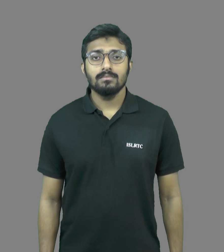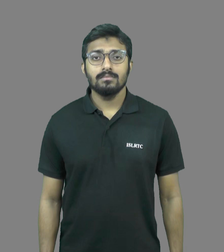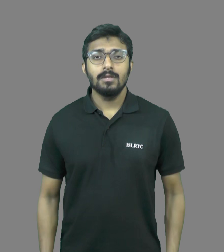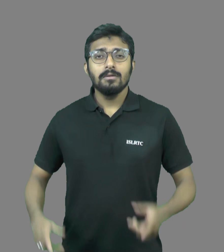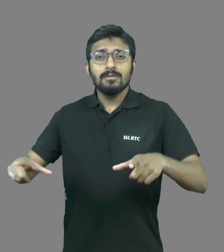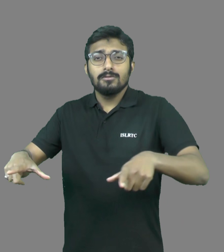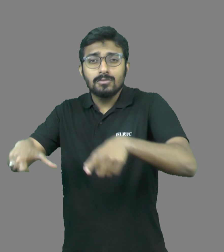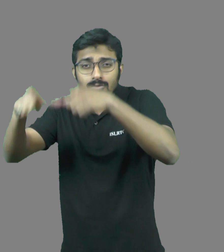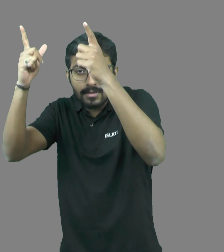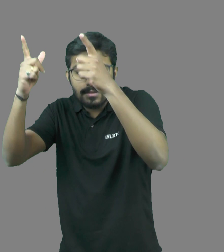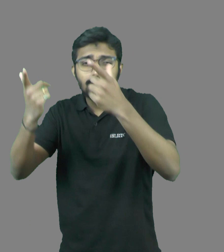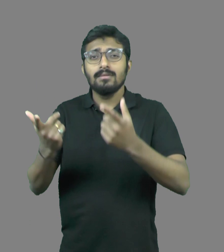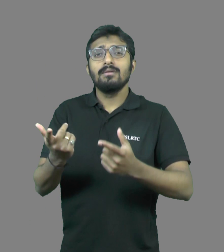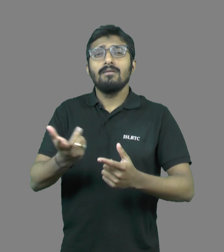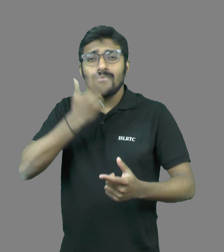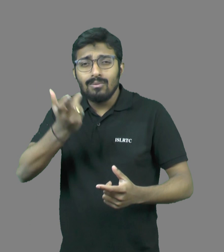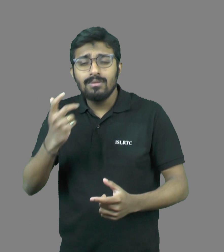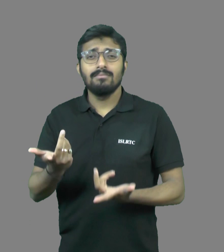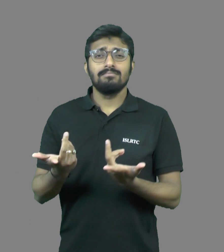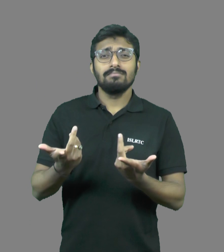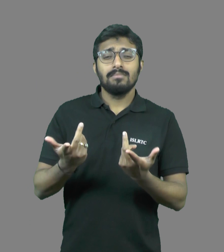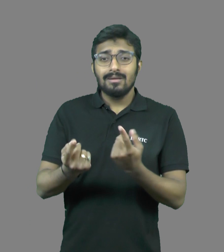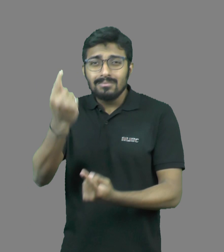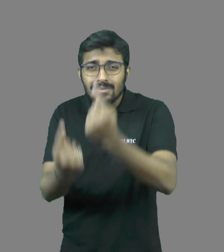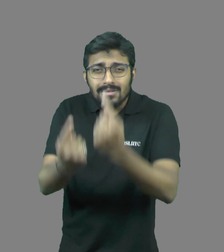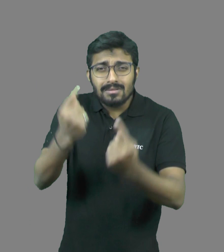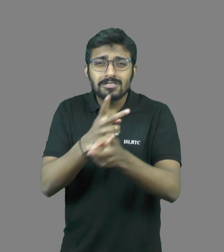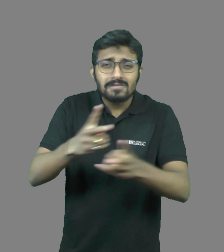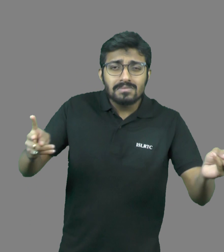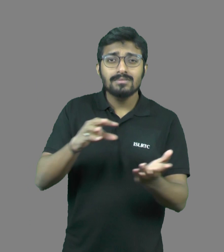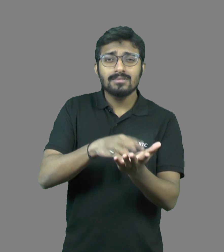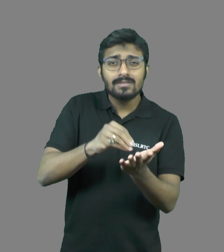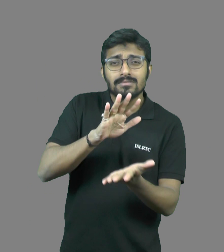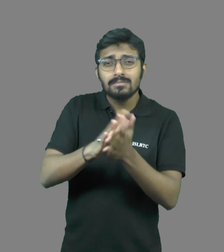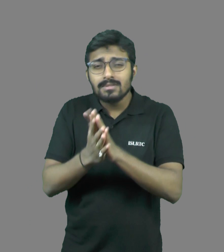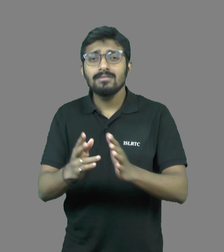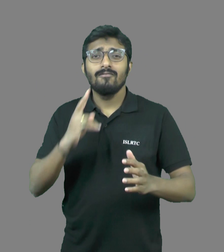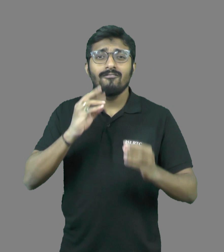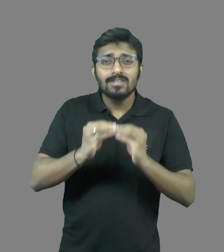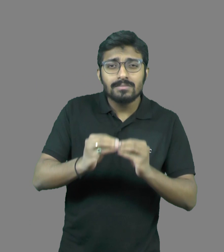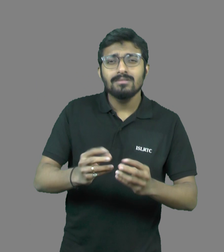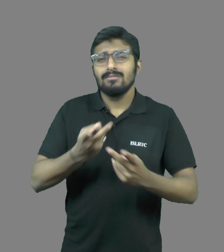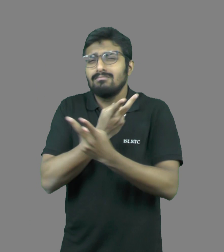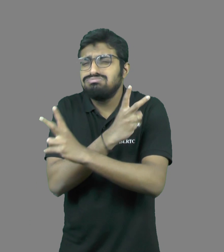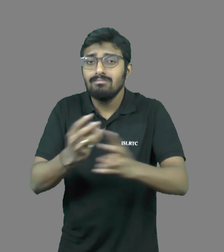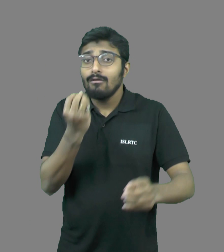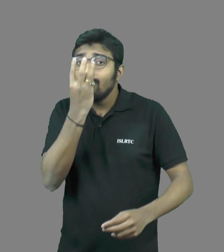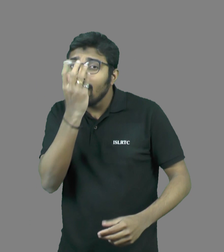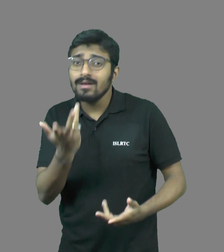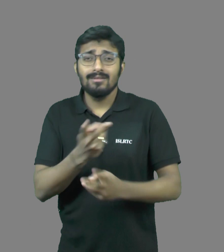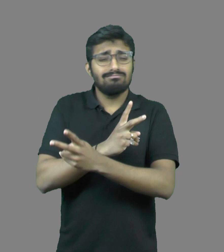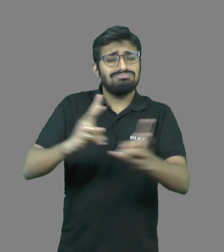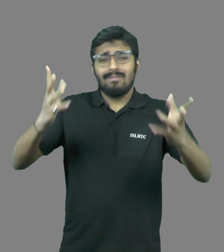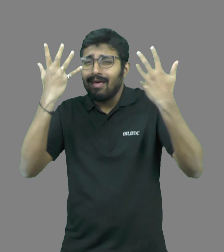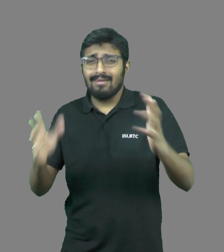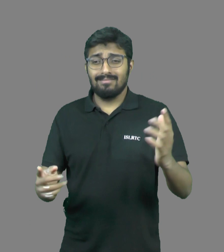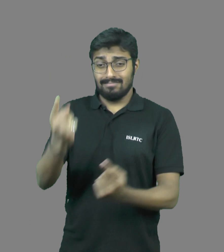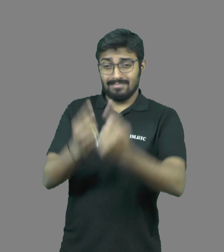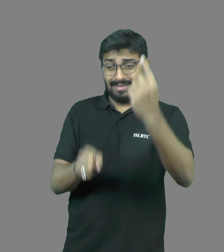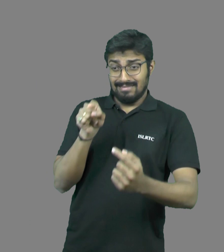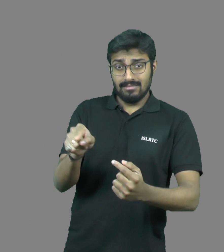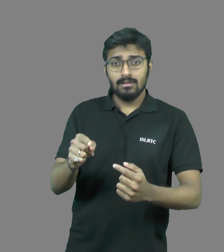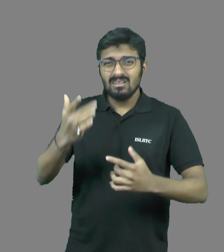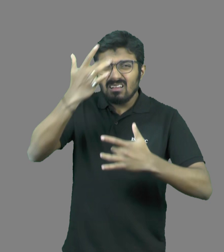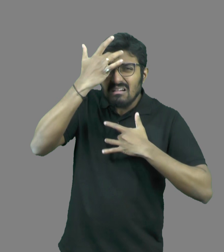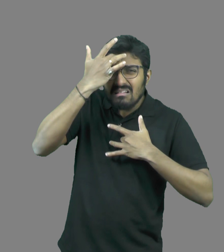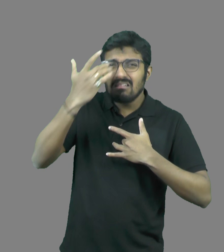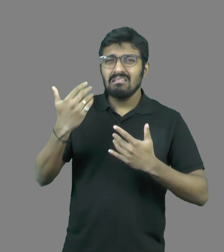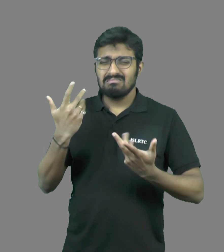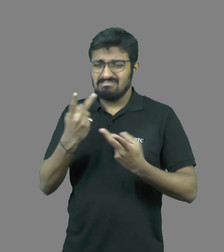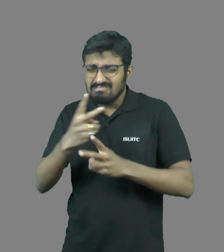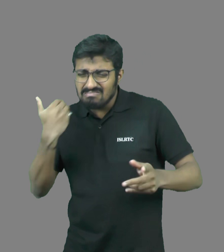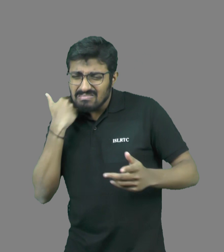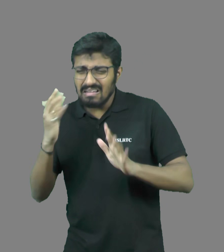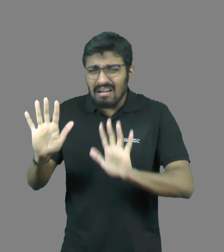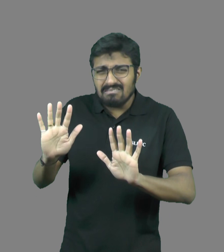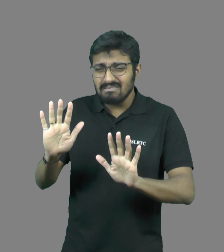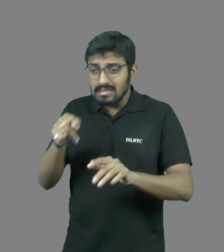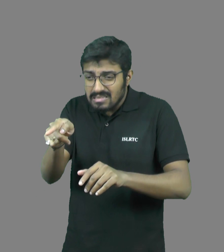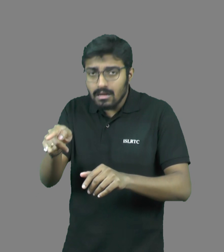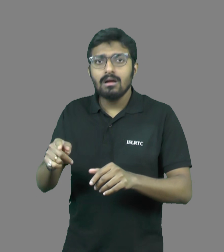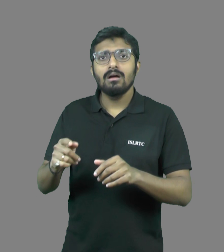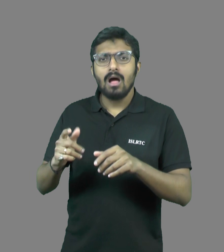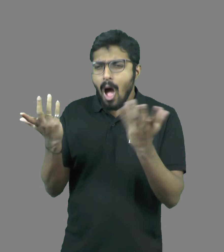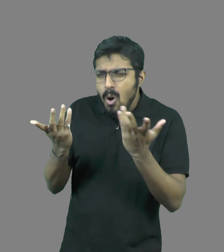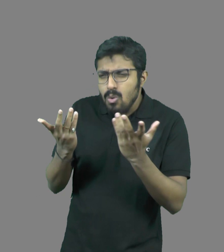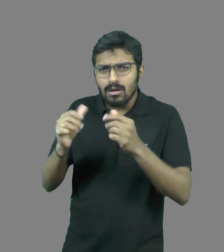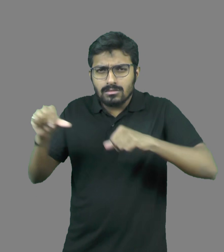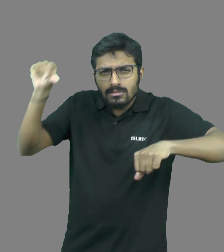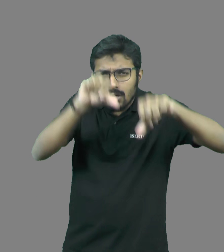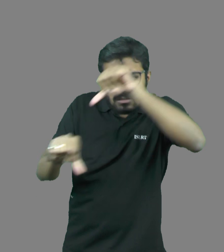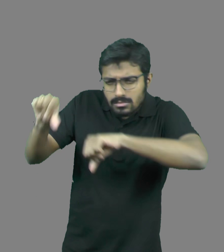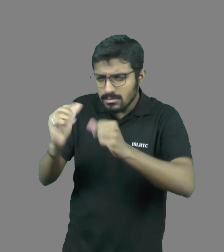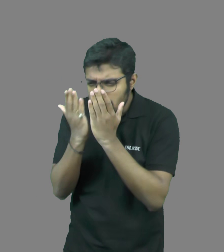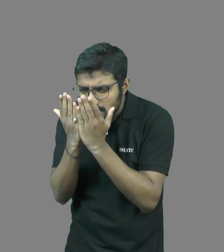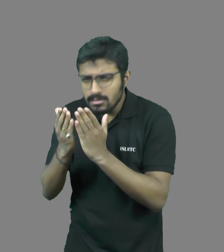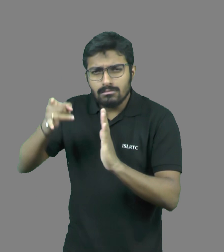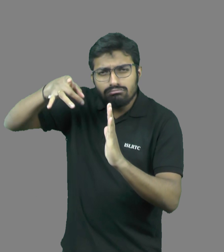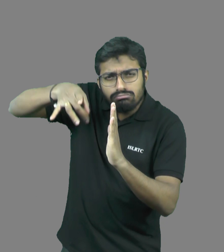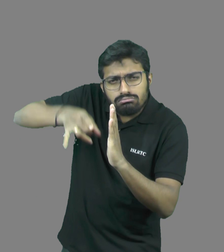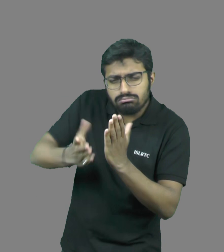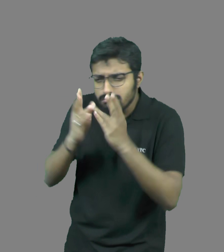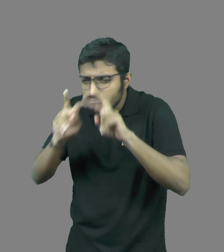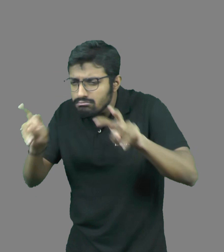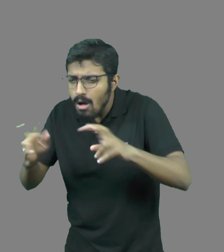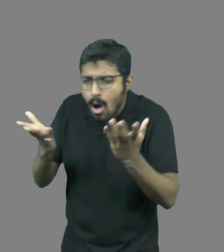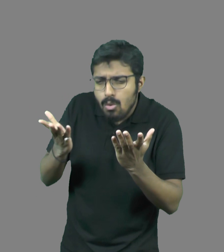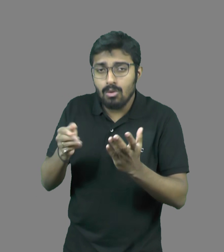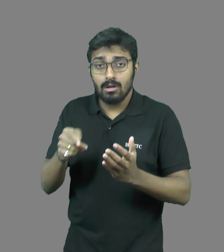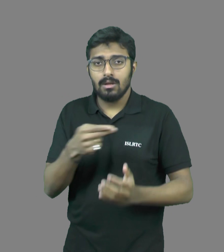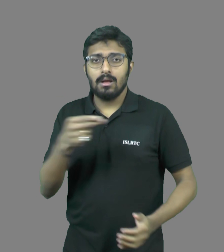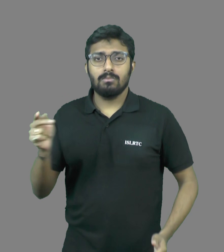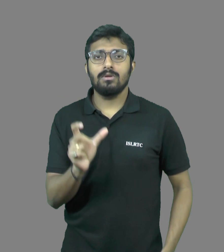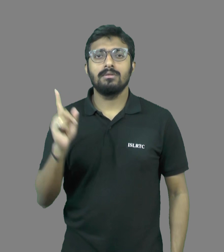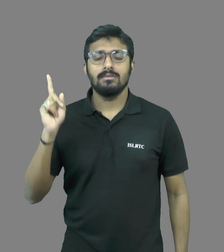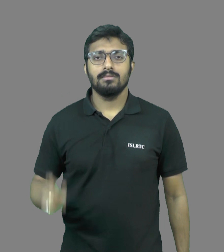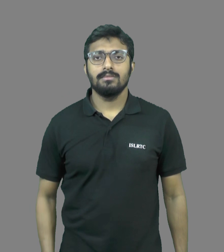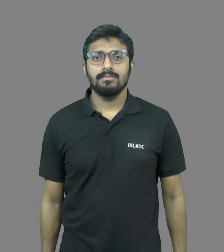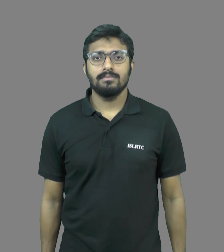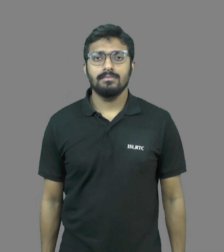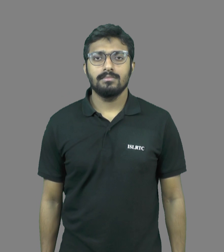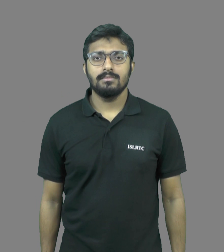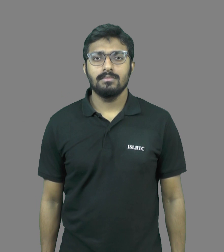Plant Pathology